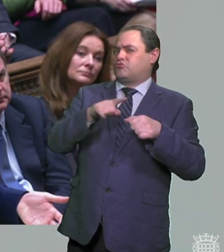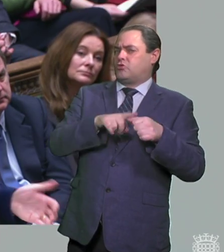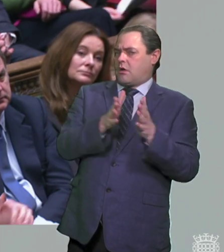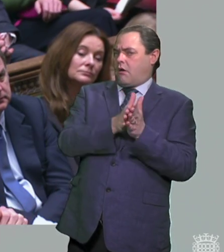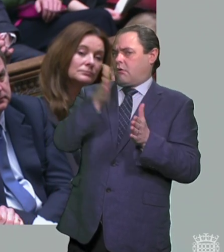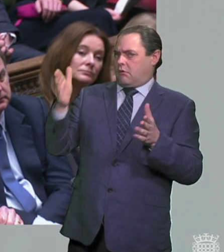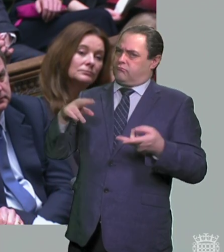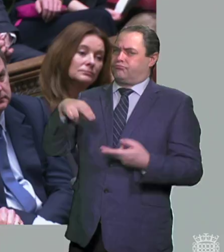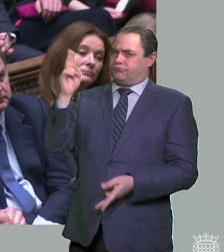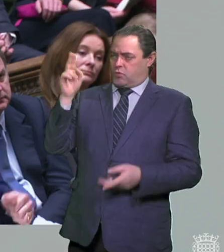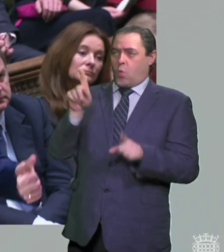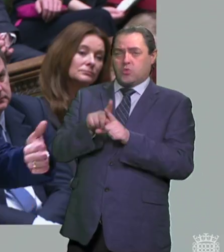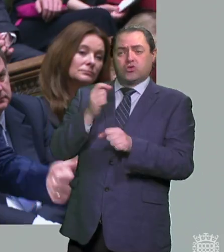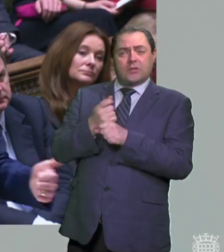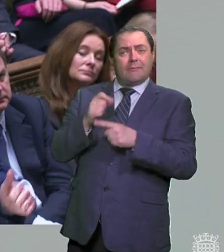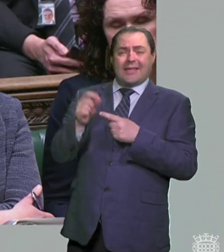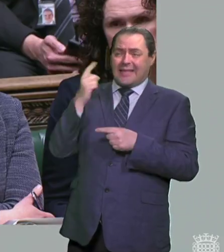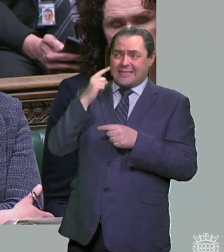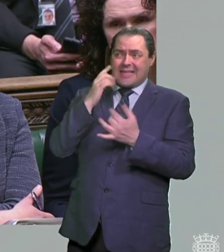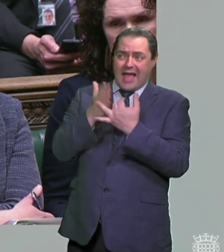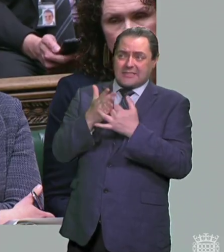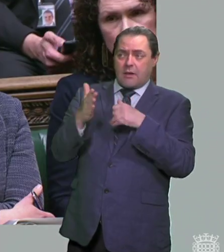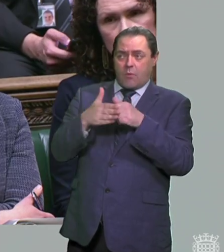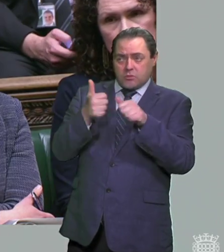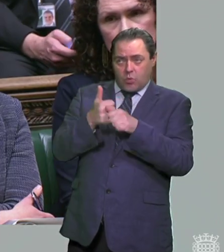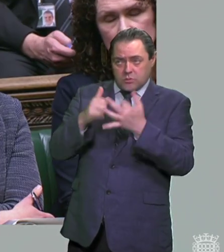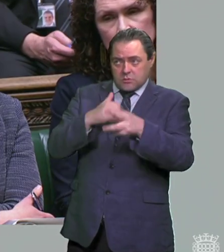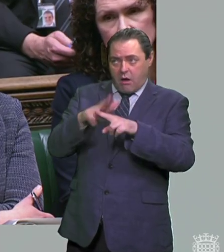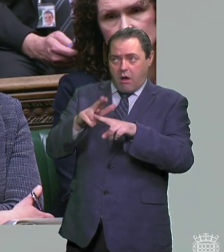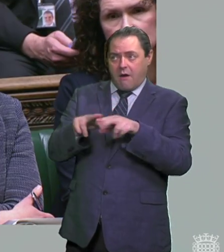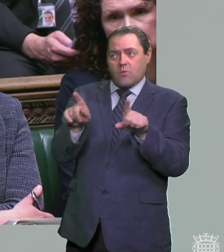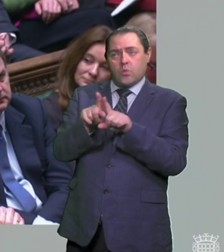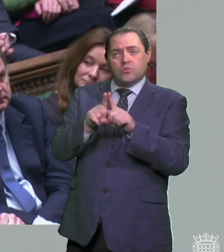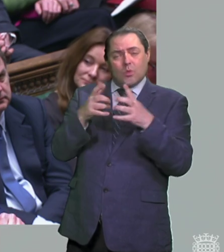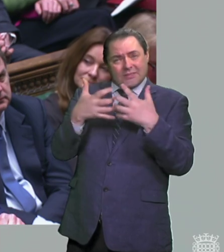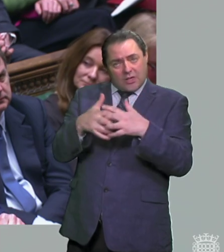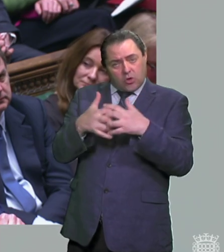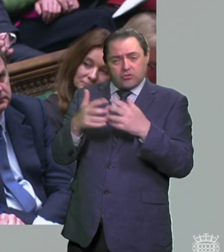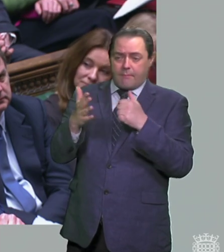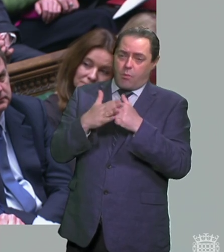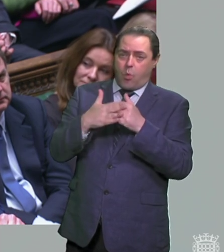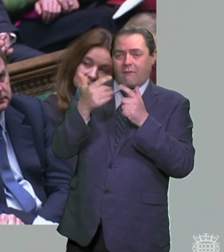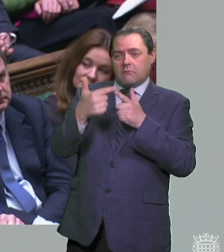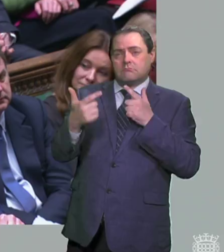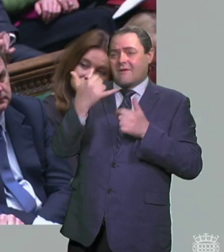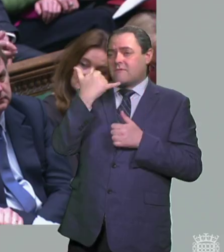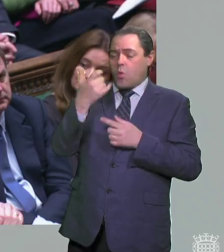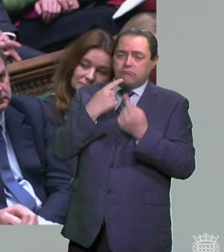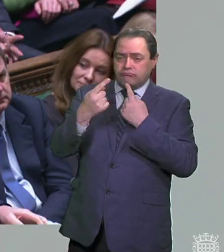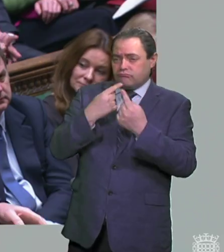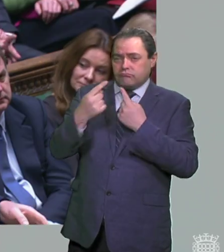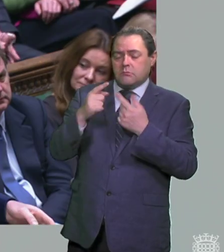We are improving access to general practice, with more support staff, and also improving the technology, with more state-of-the-art telephone systems.